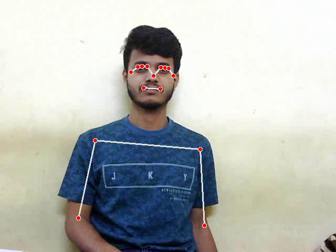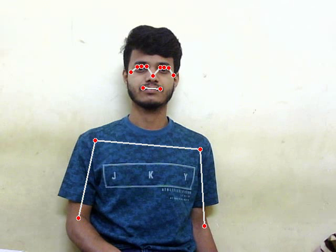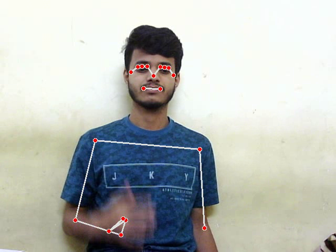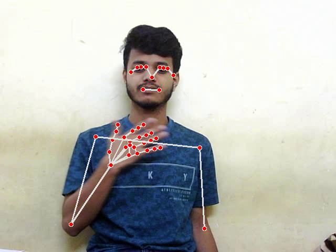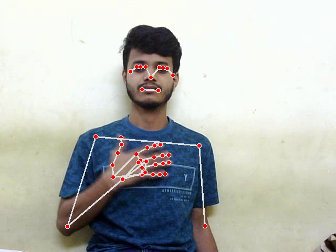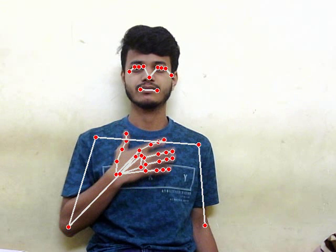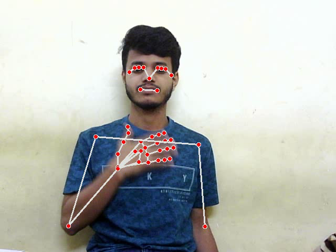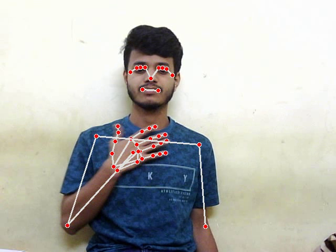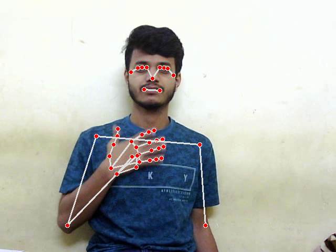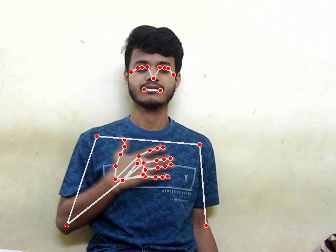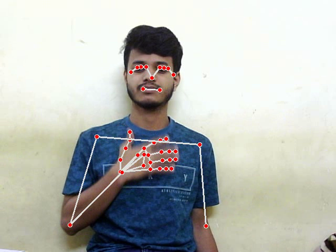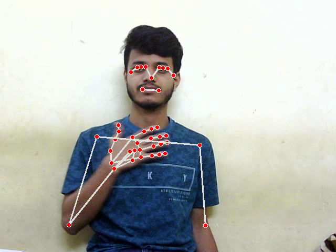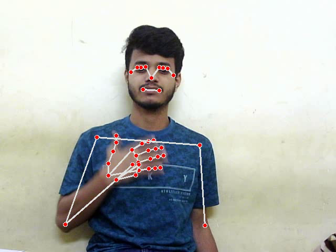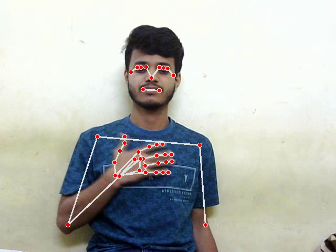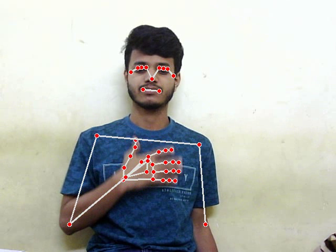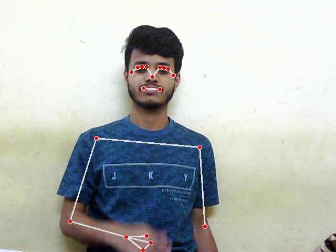please